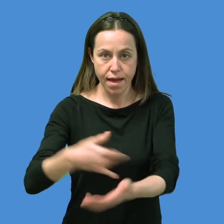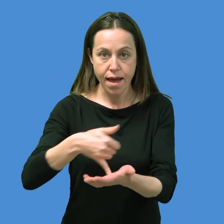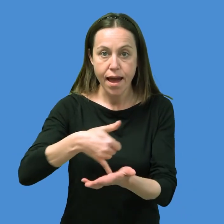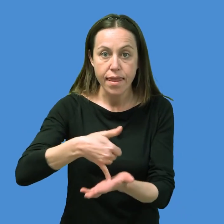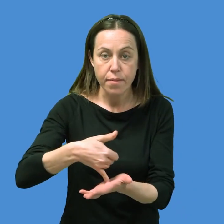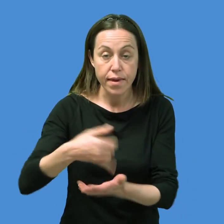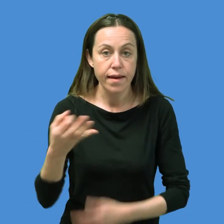debil